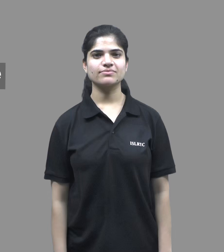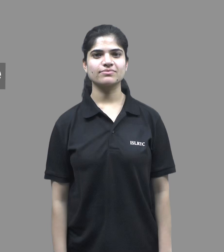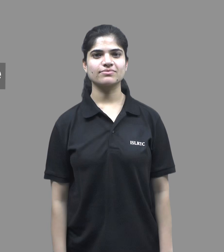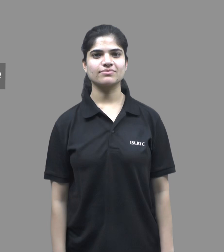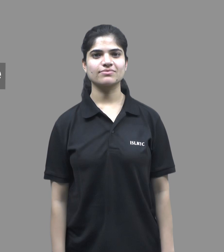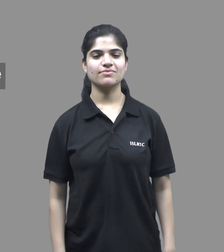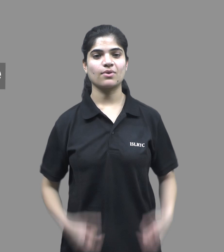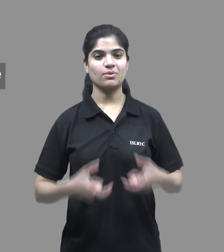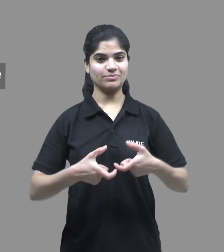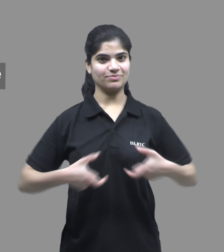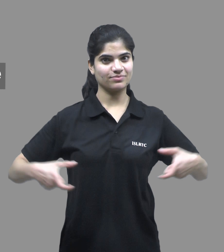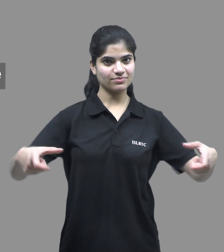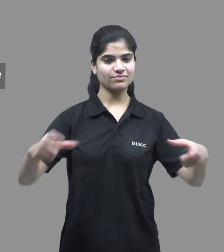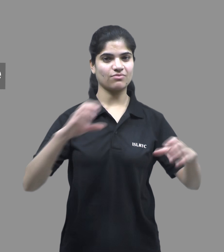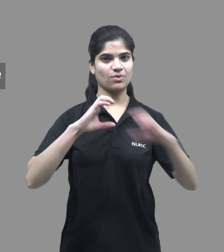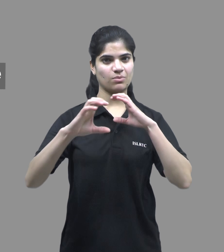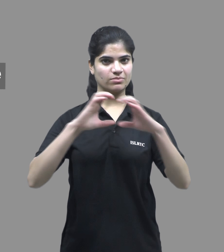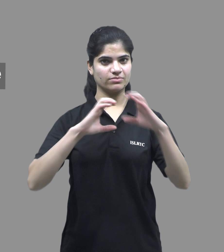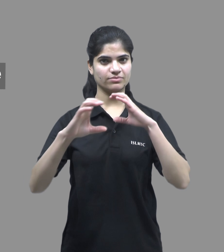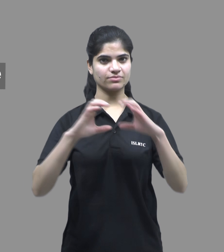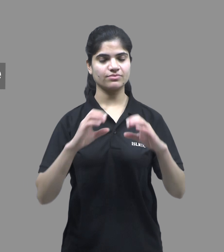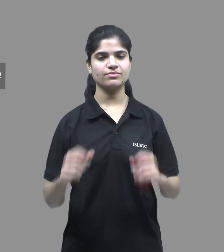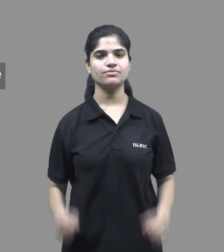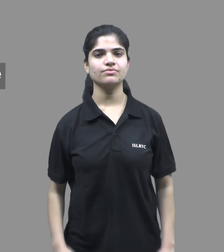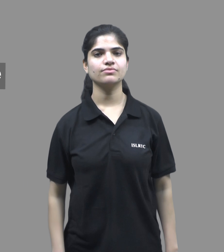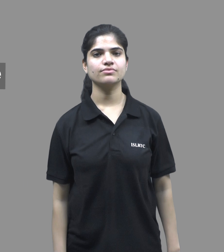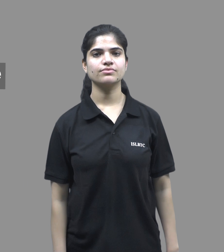Conference